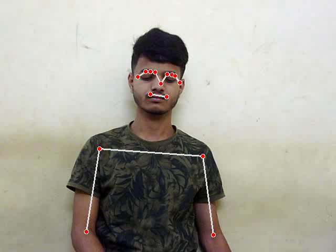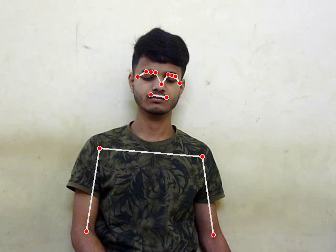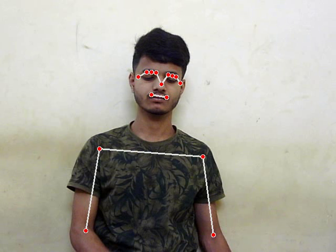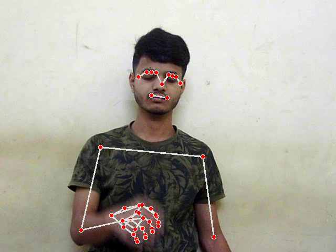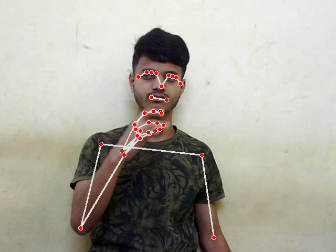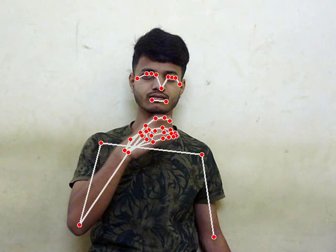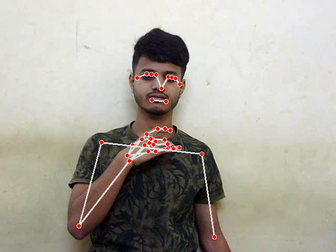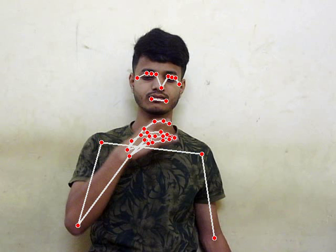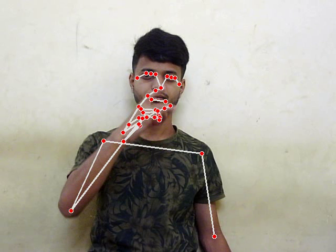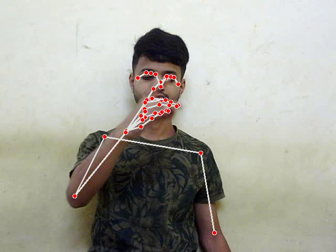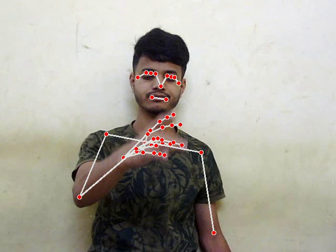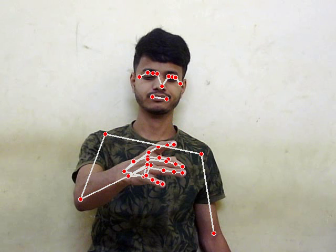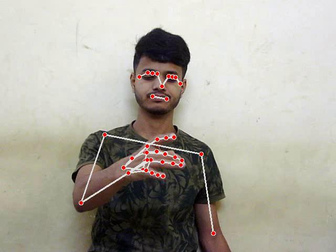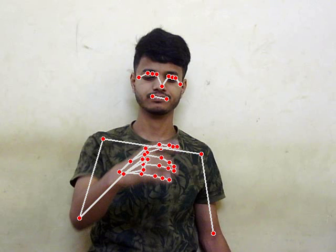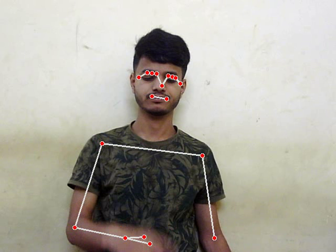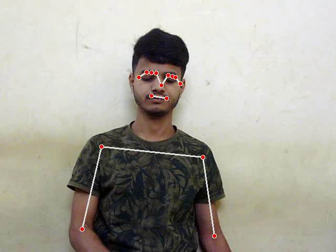like